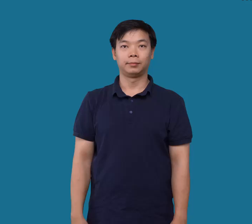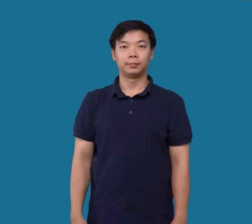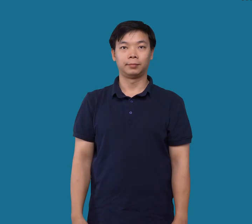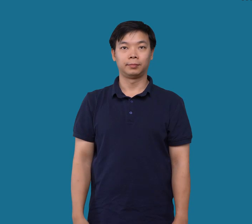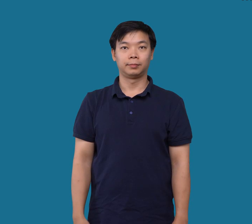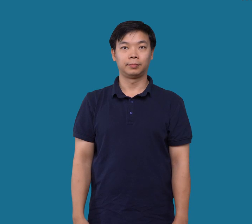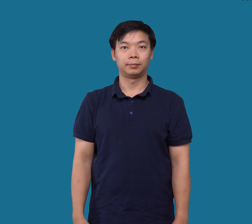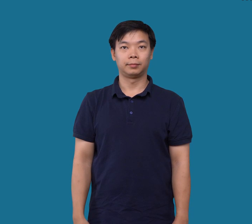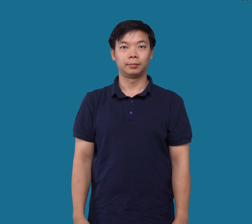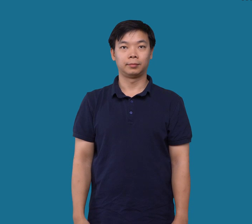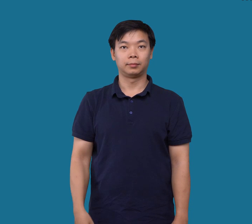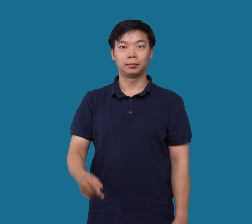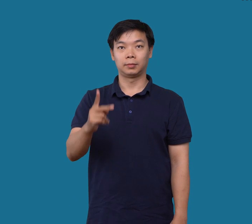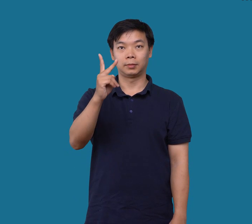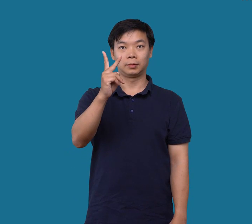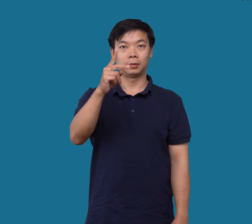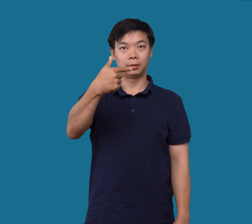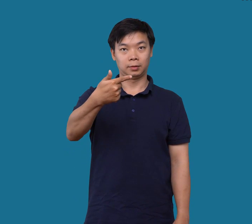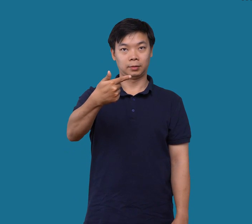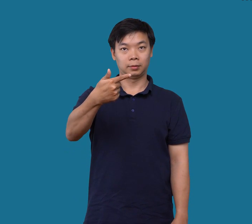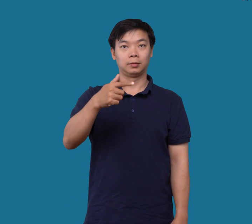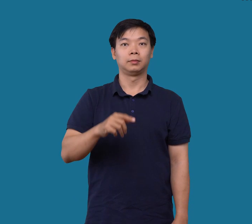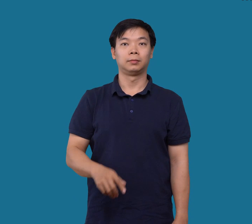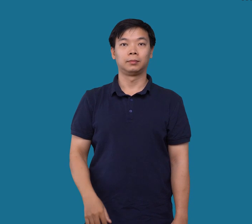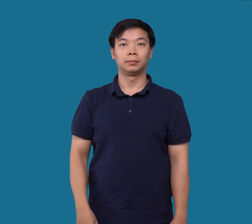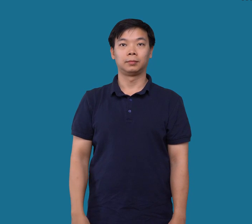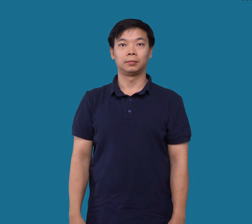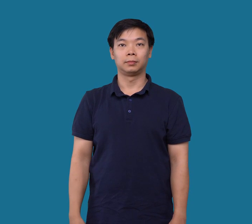héc-tô-gam (hg)